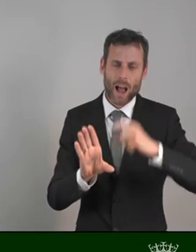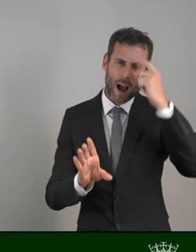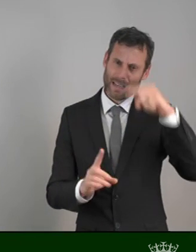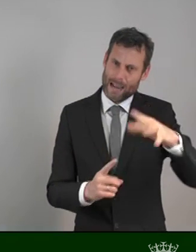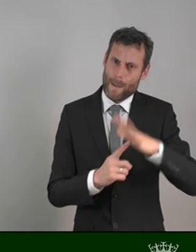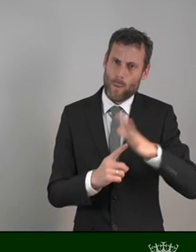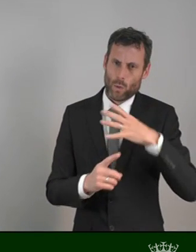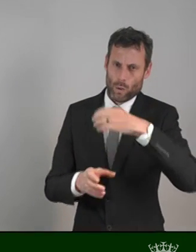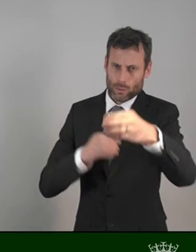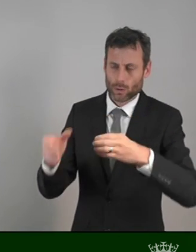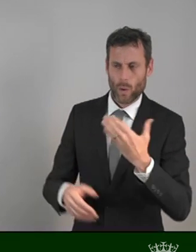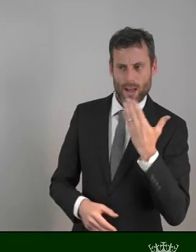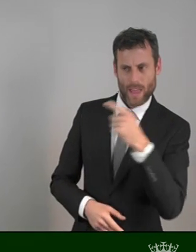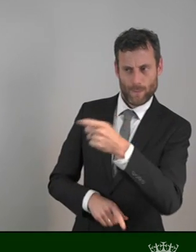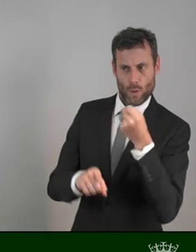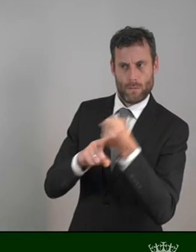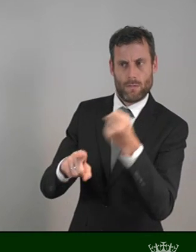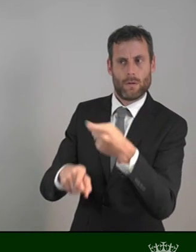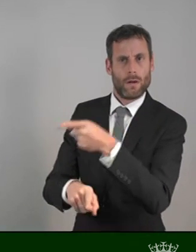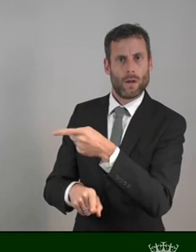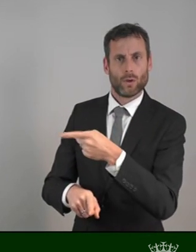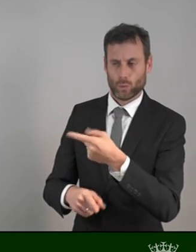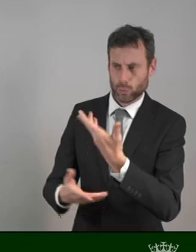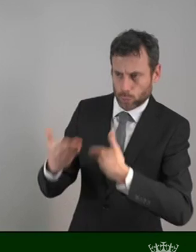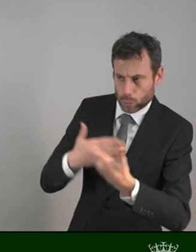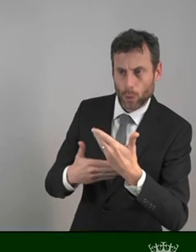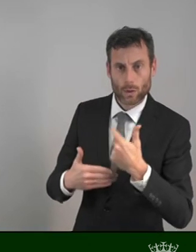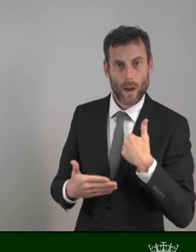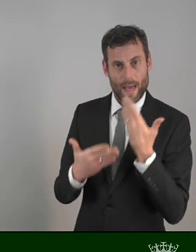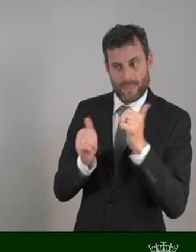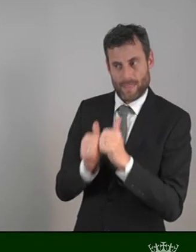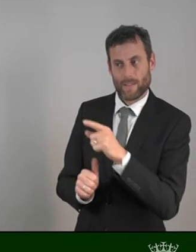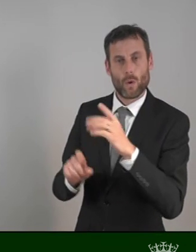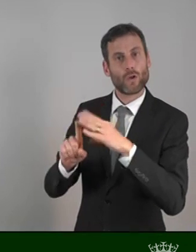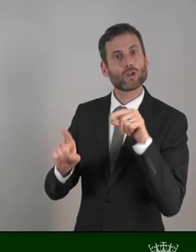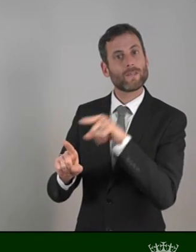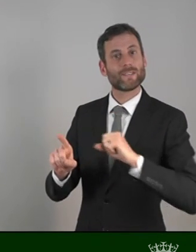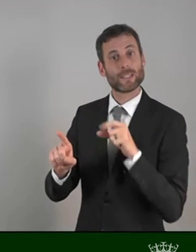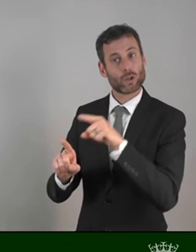I thank the lobbying representations that I have received from Conservative colleagues in Scotland on that point.